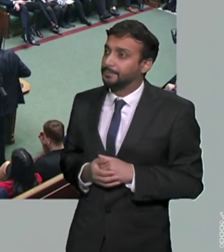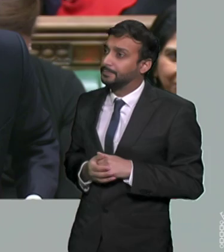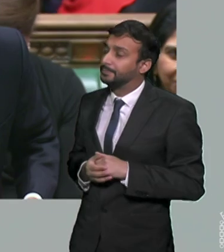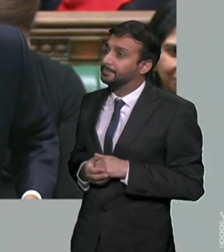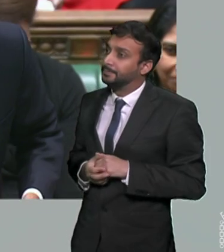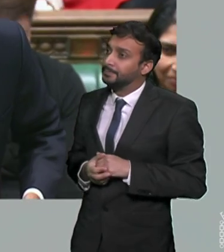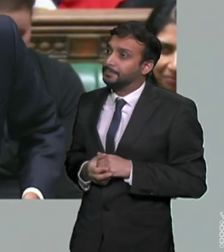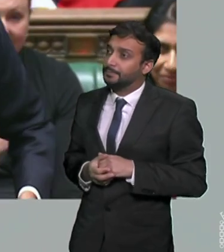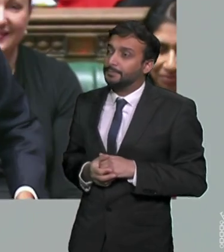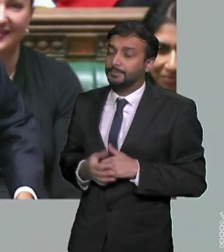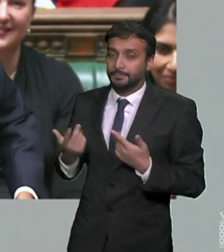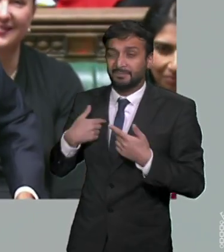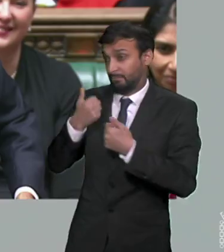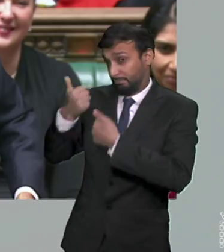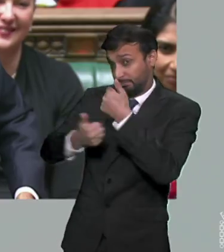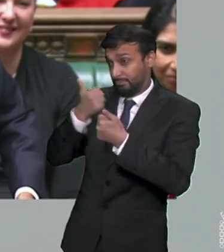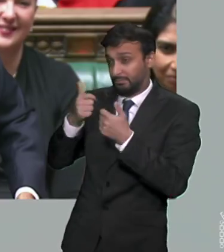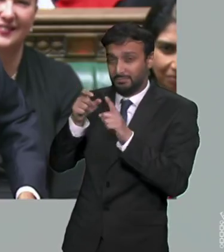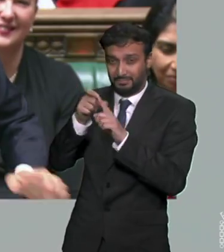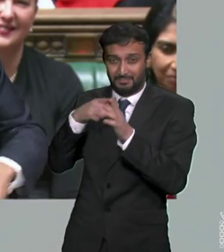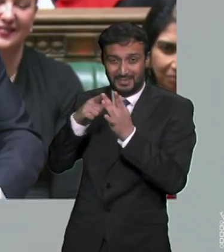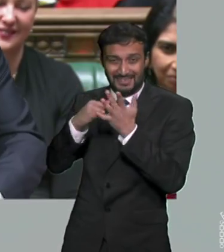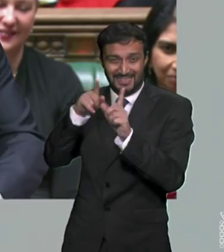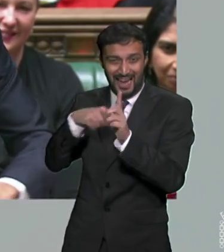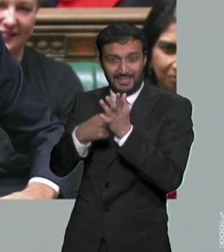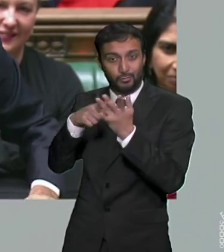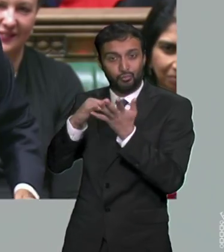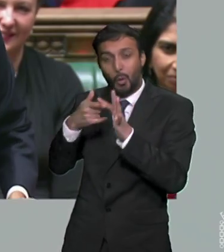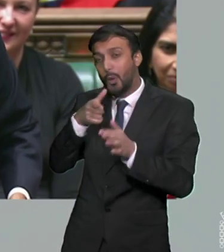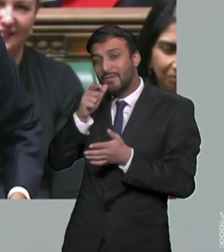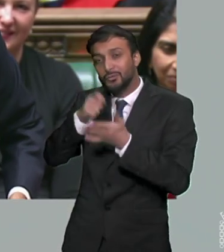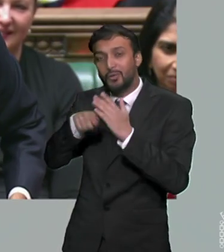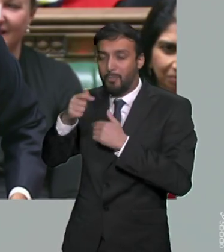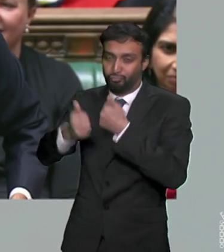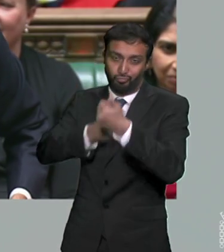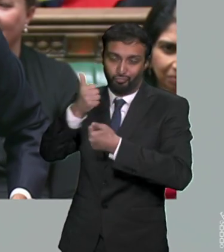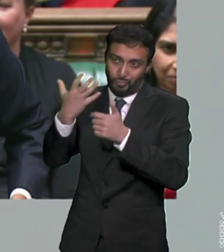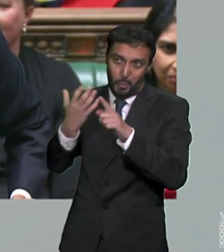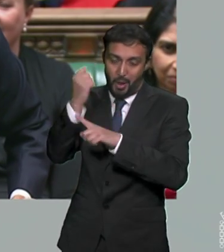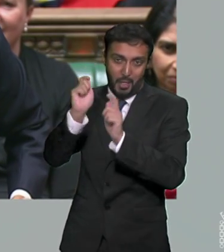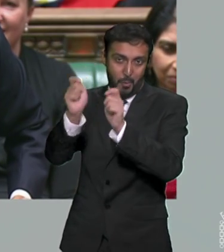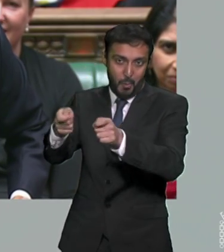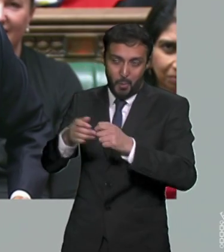I congratulate Daisy Rose on winning its award and being the beating heart of its high street.